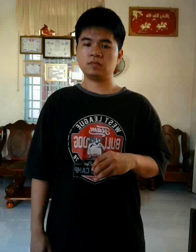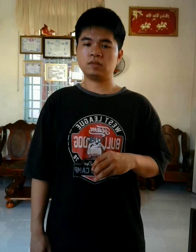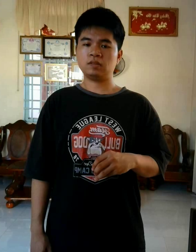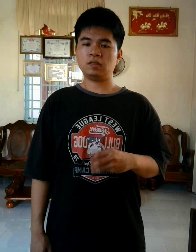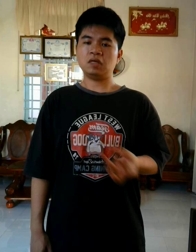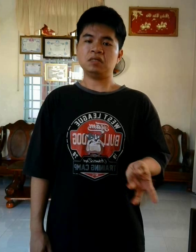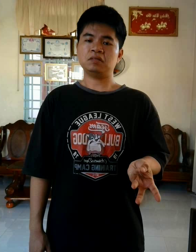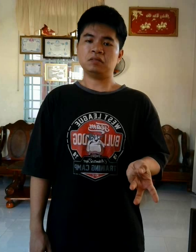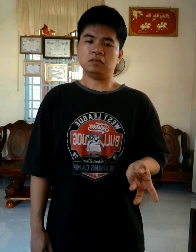it